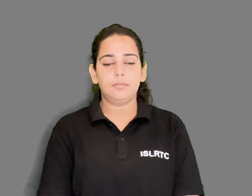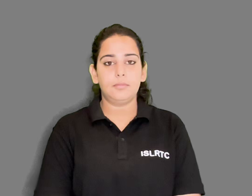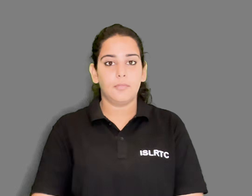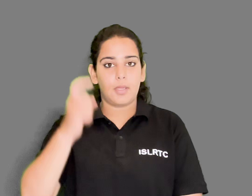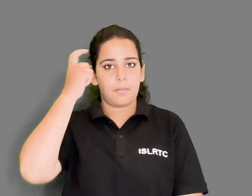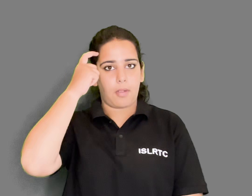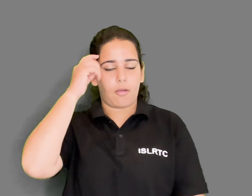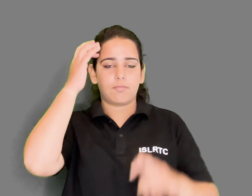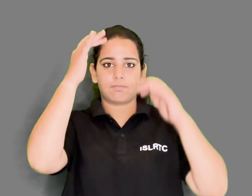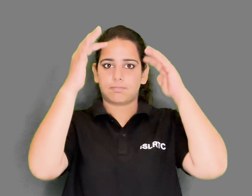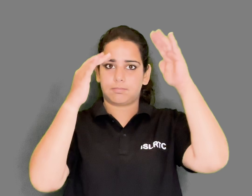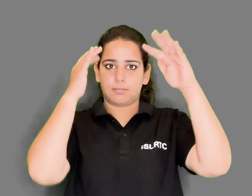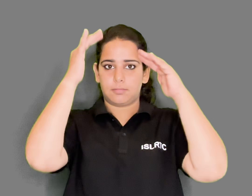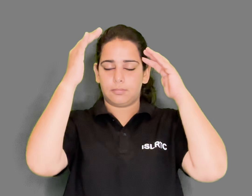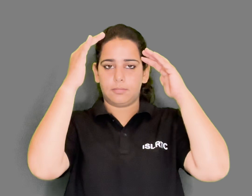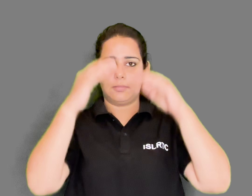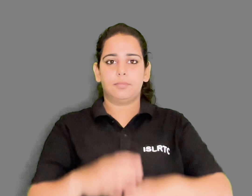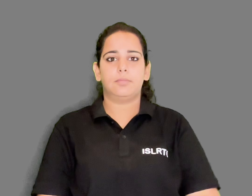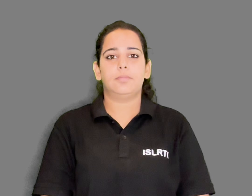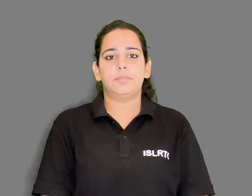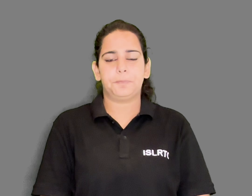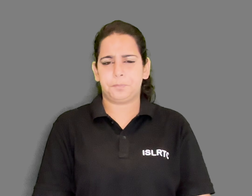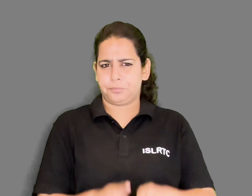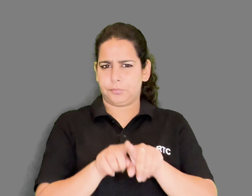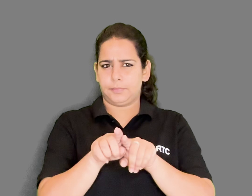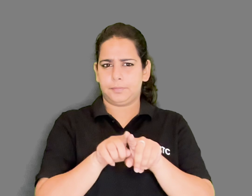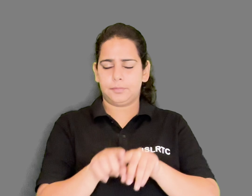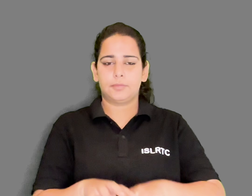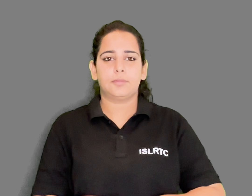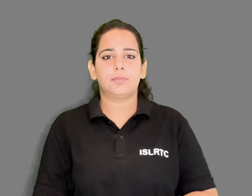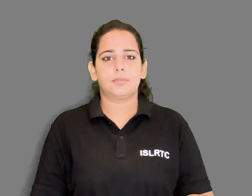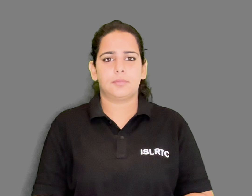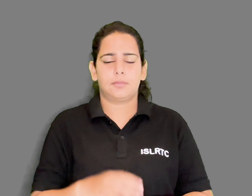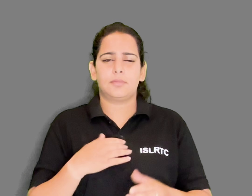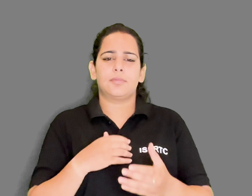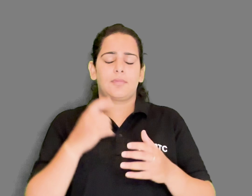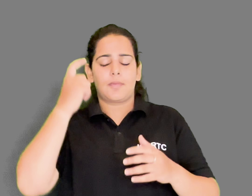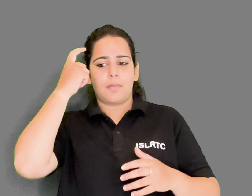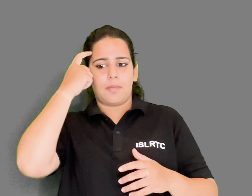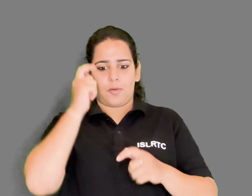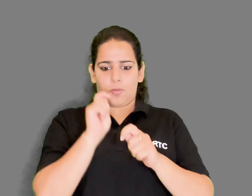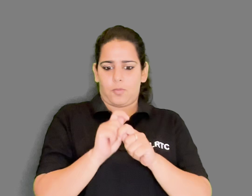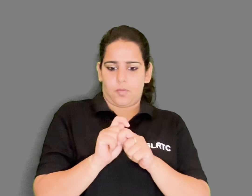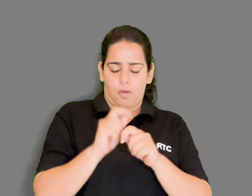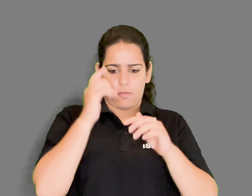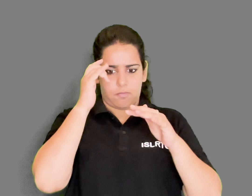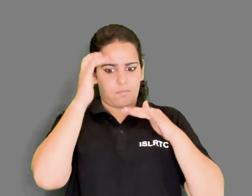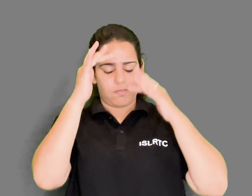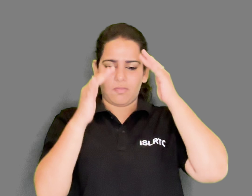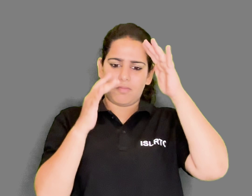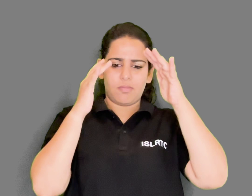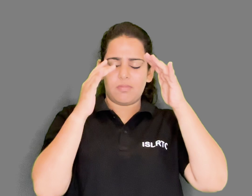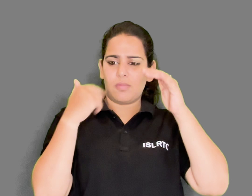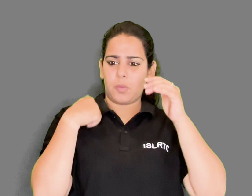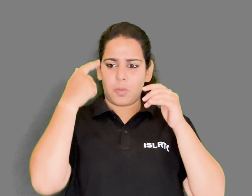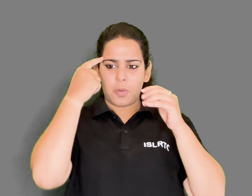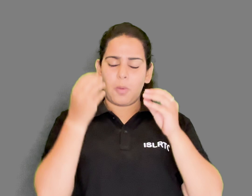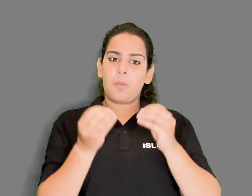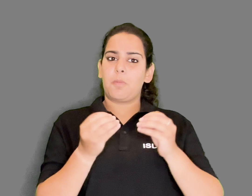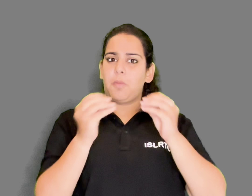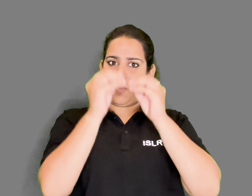Adaptive Having the ability or tendancy to adapt to different situations